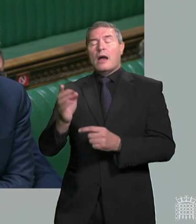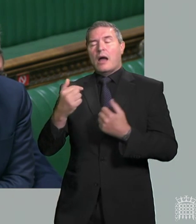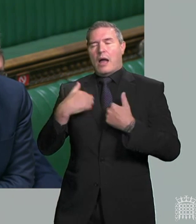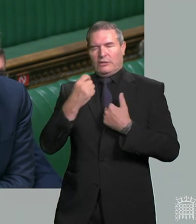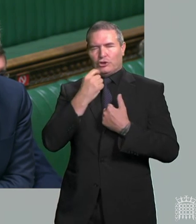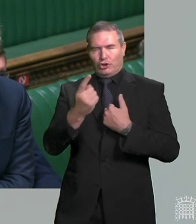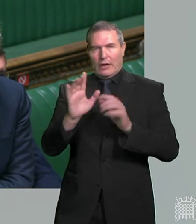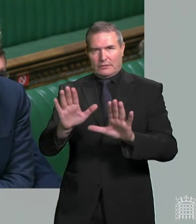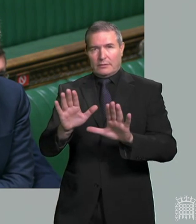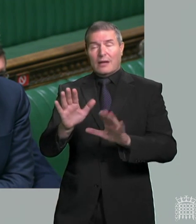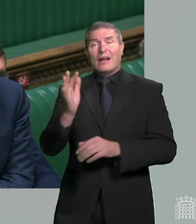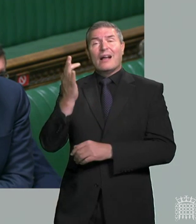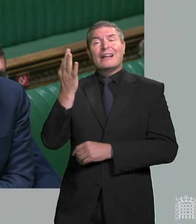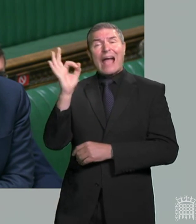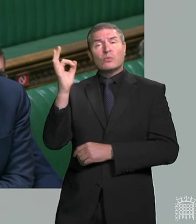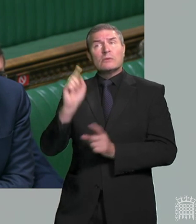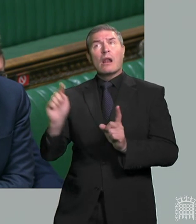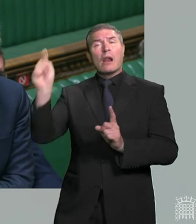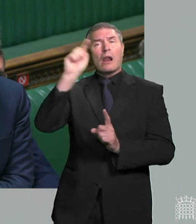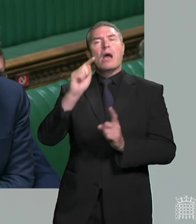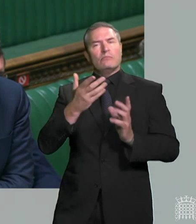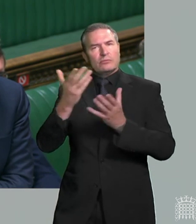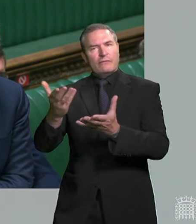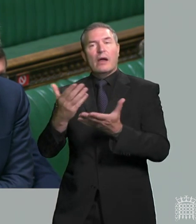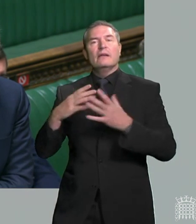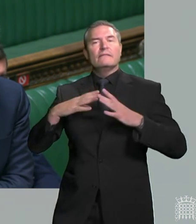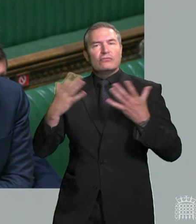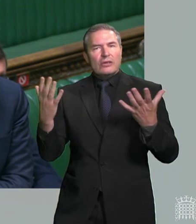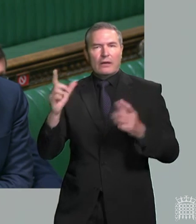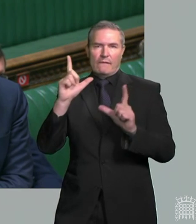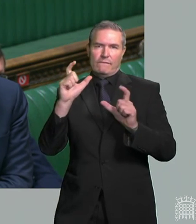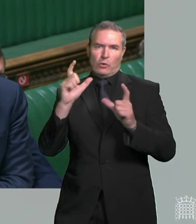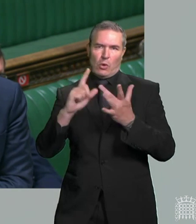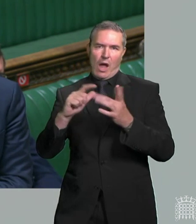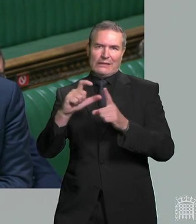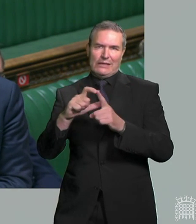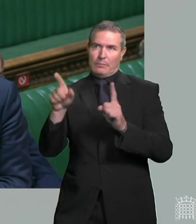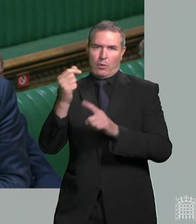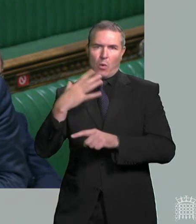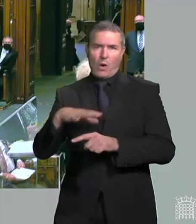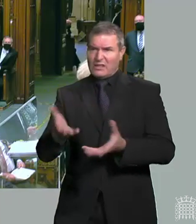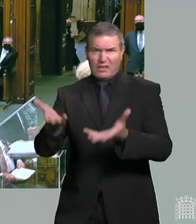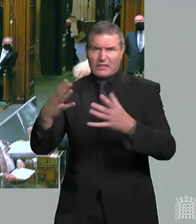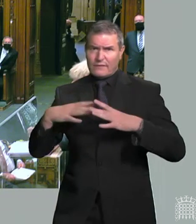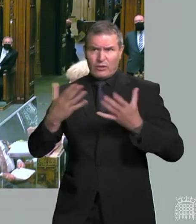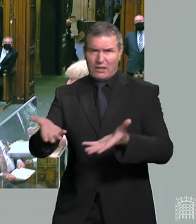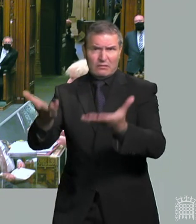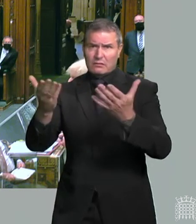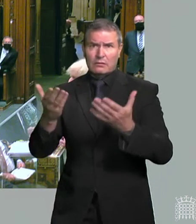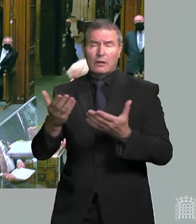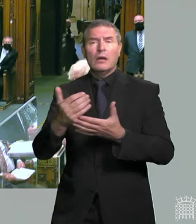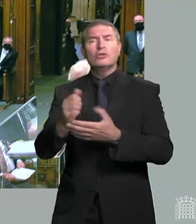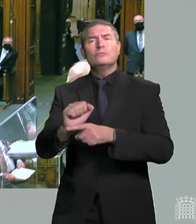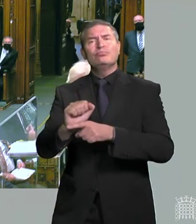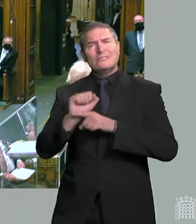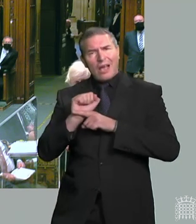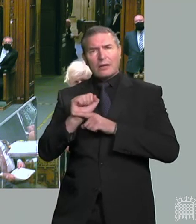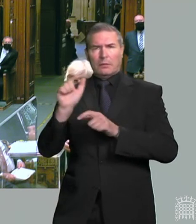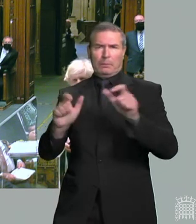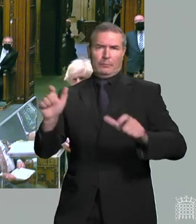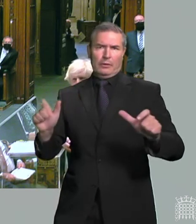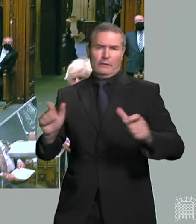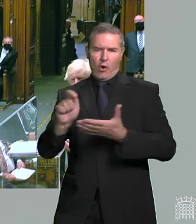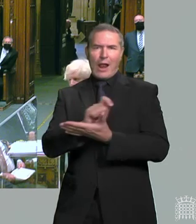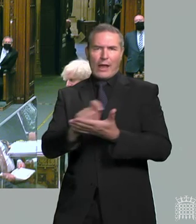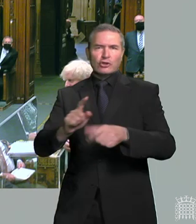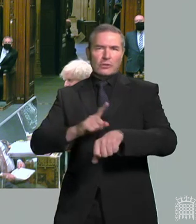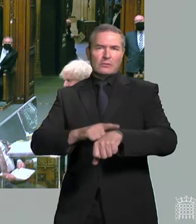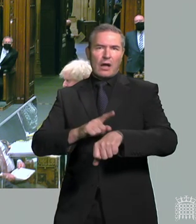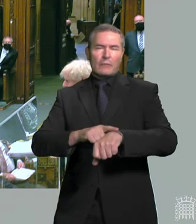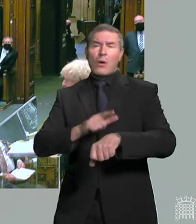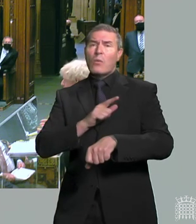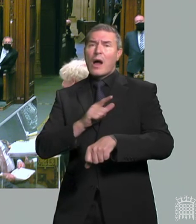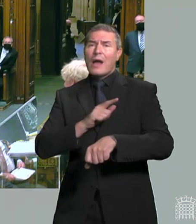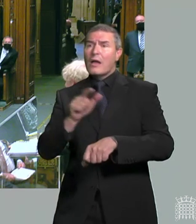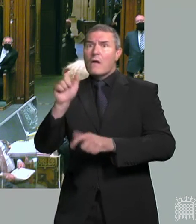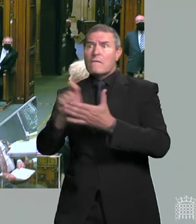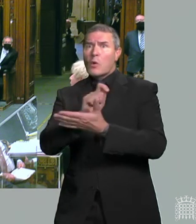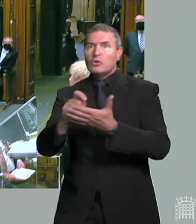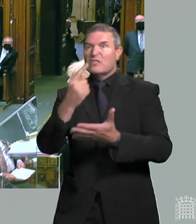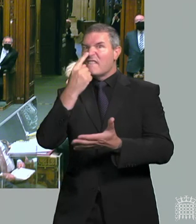Councils will be under an obligation to provide free photo ID to anybody who wants it, and I do think it reasonable to protect the public in our elections from the idea of voter fraud.